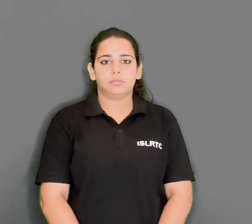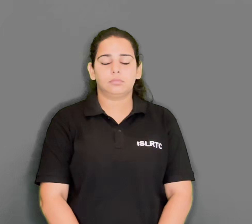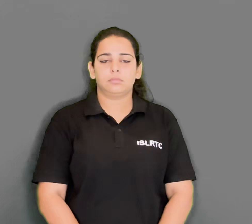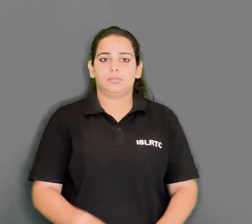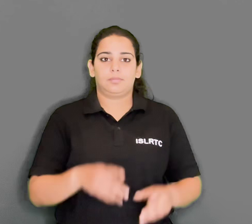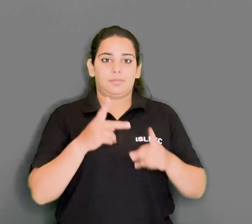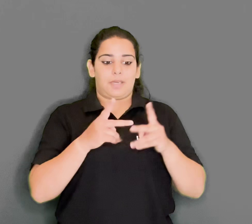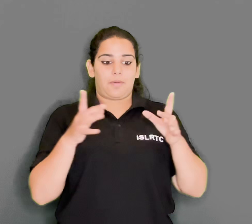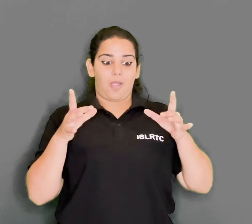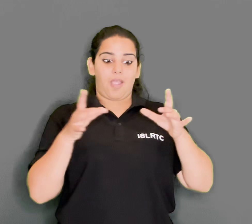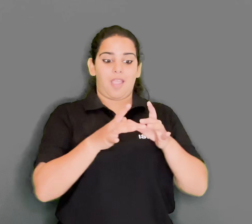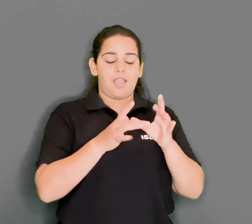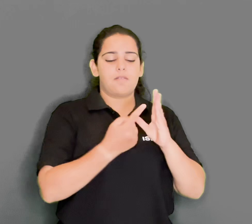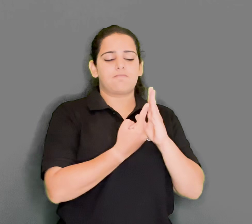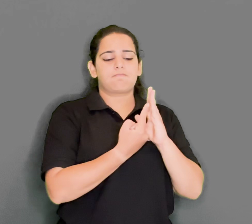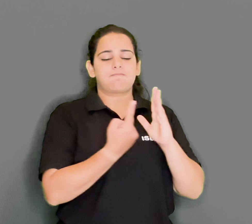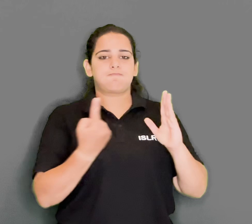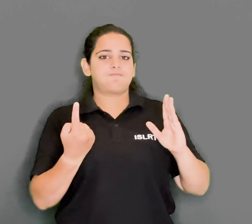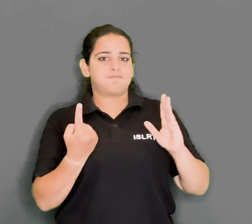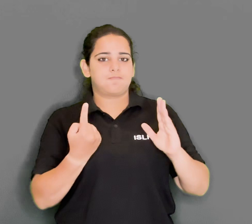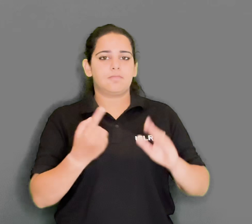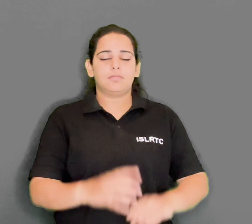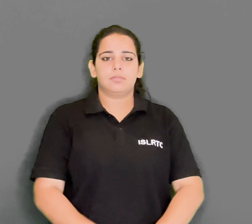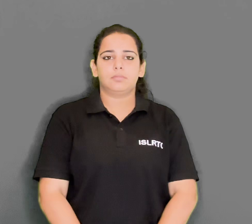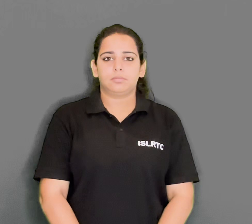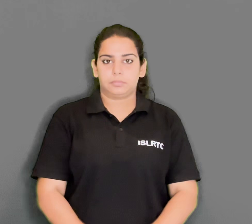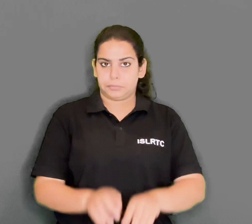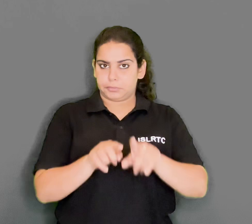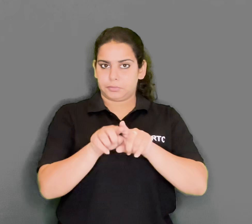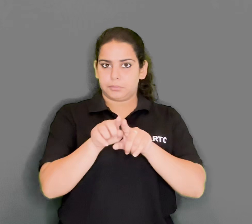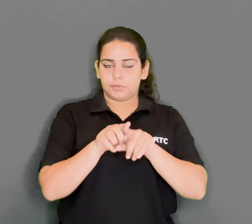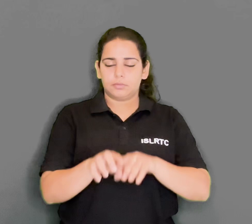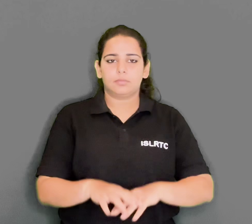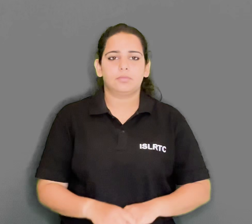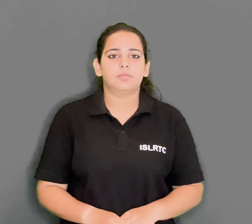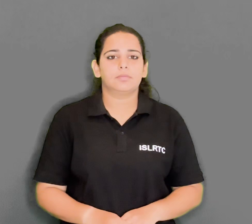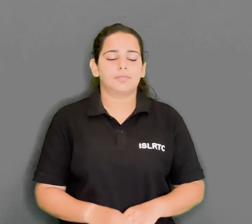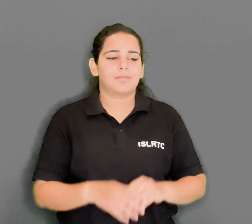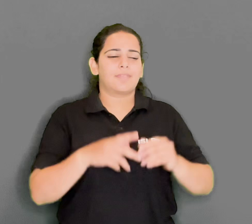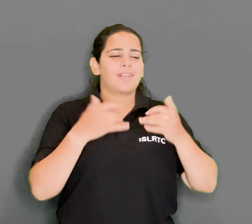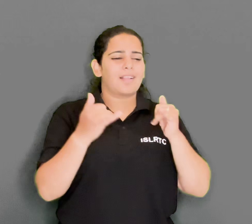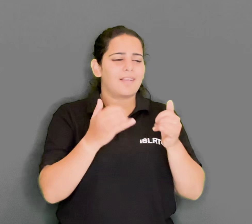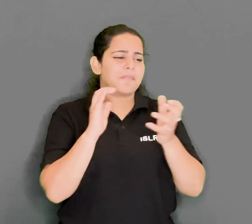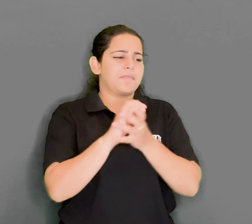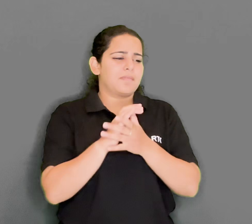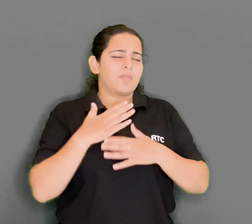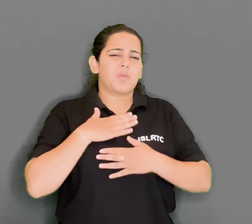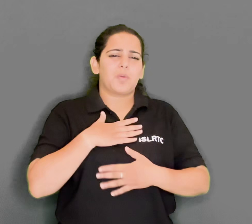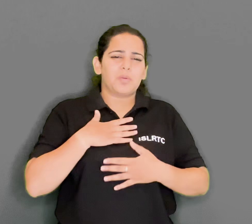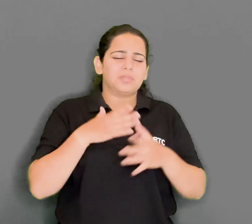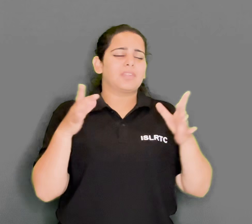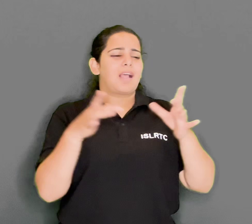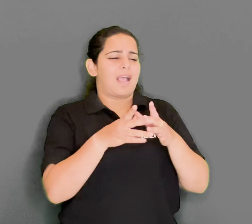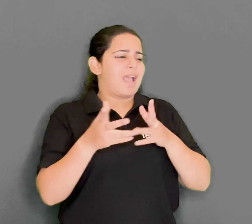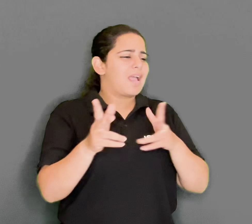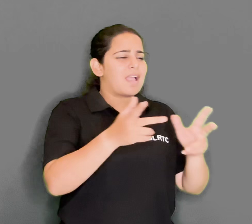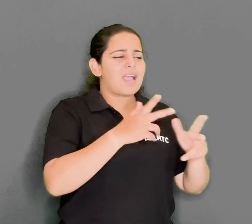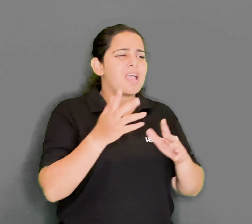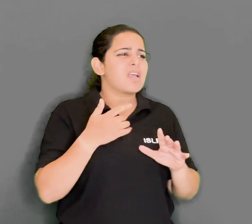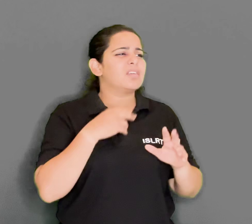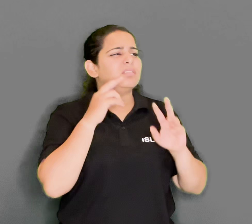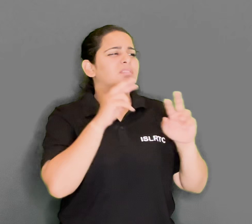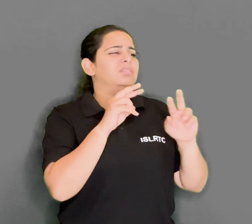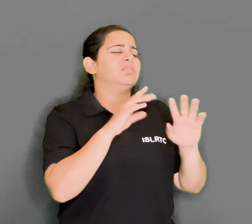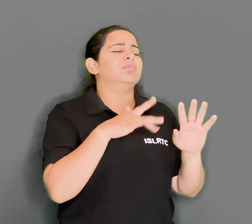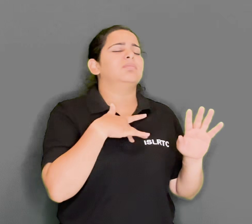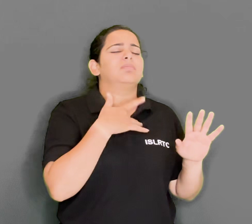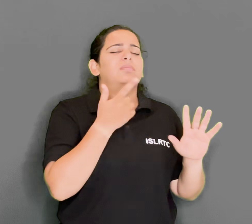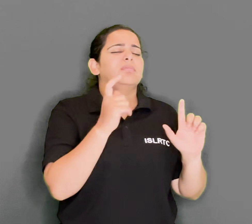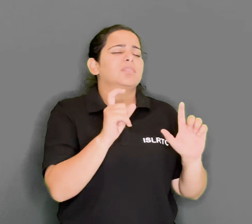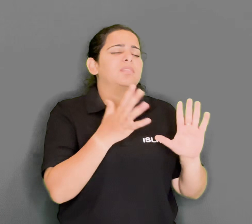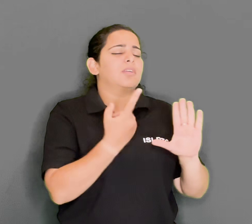Detention The action of detaining someone or the in official custody